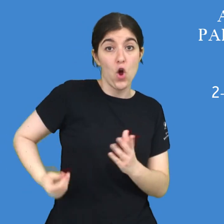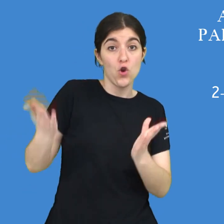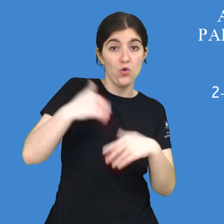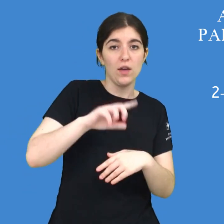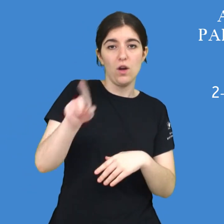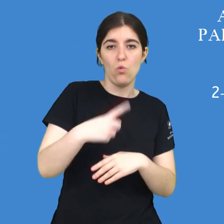haber no